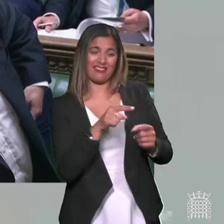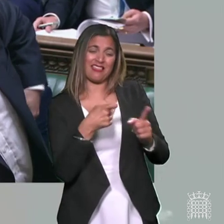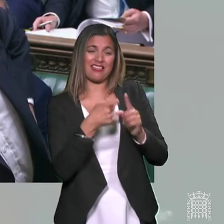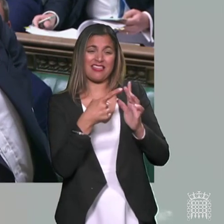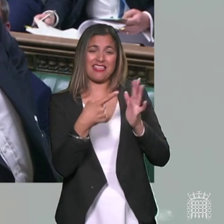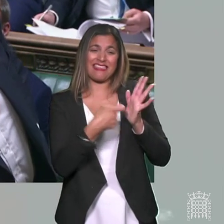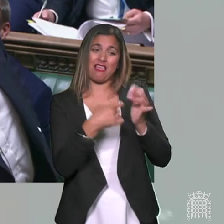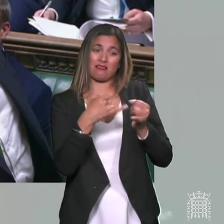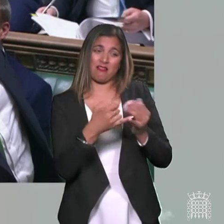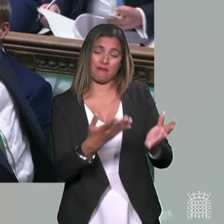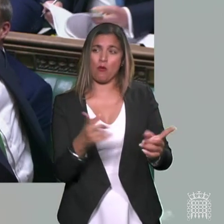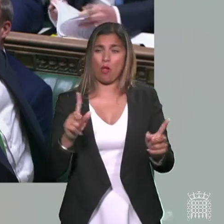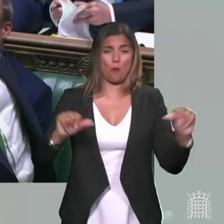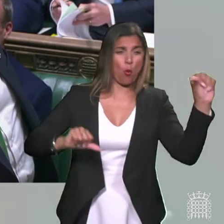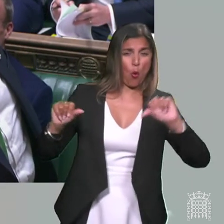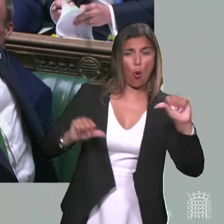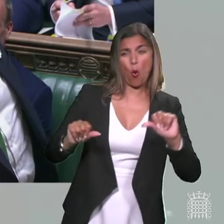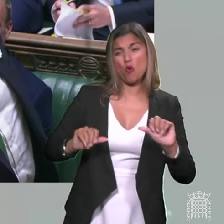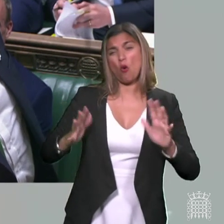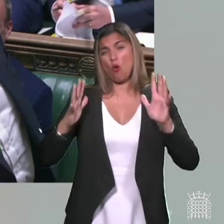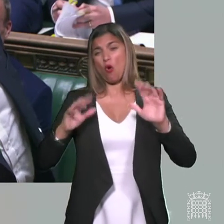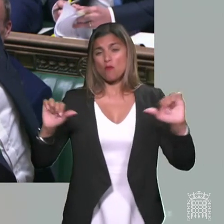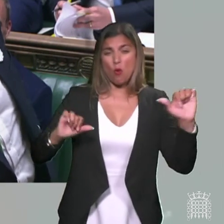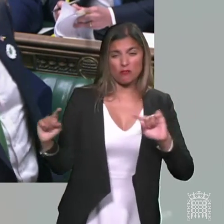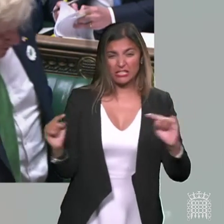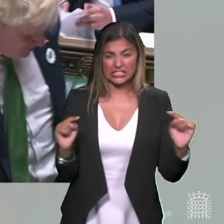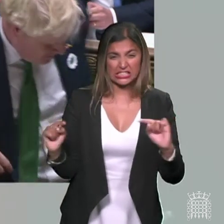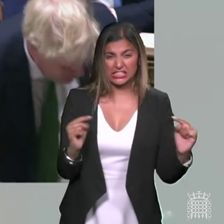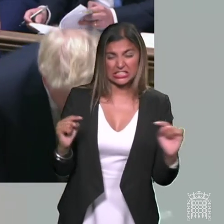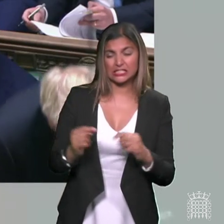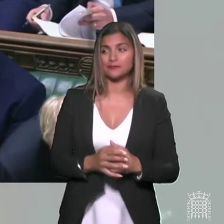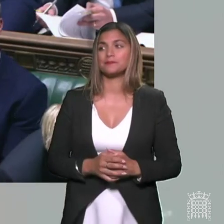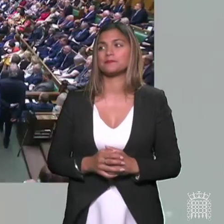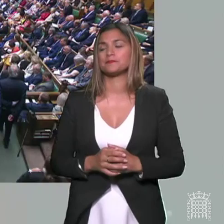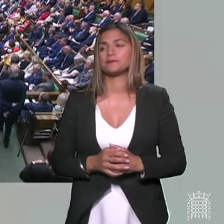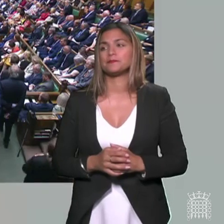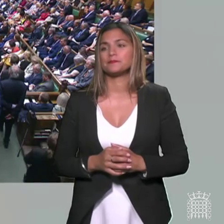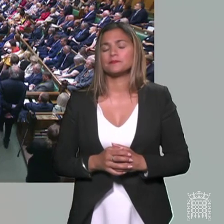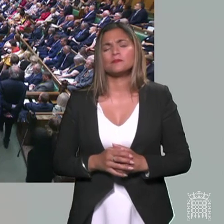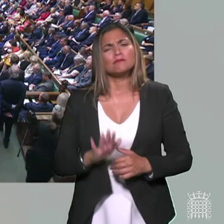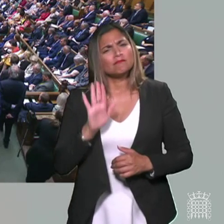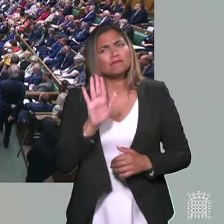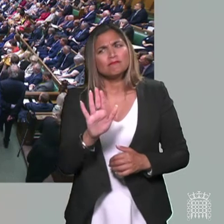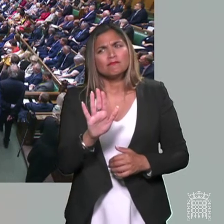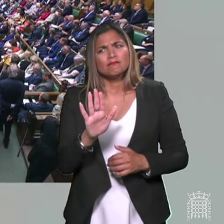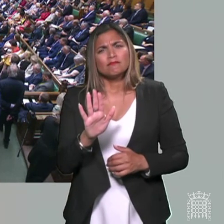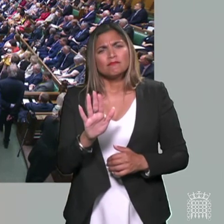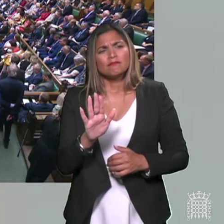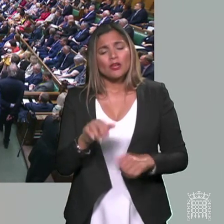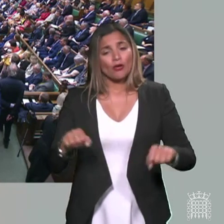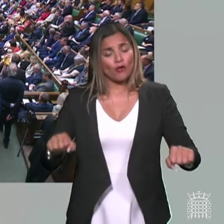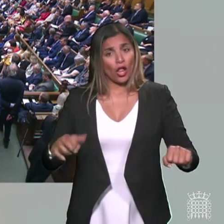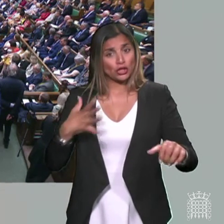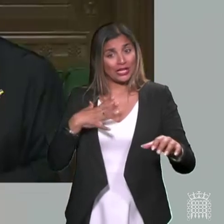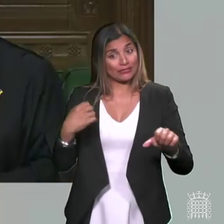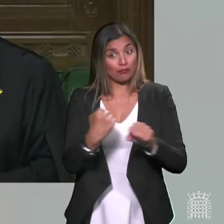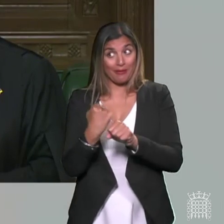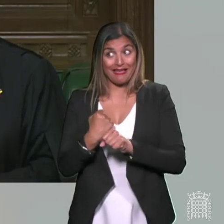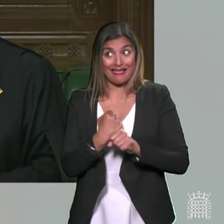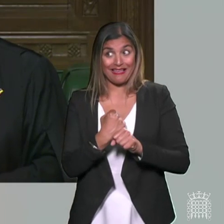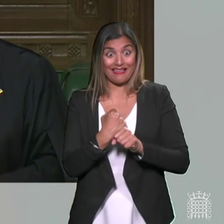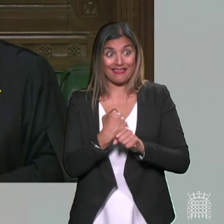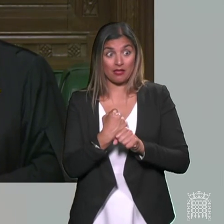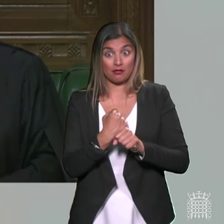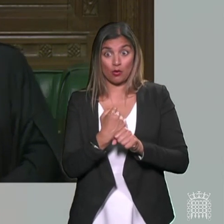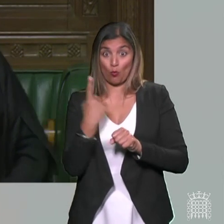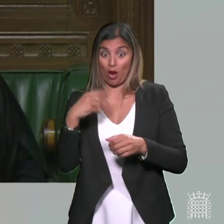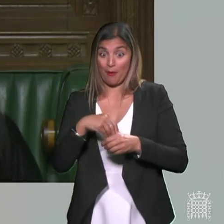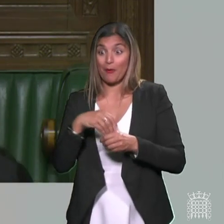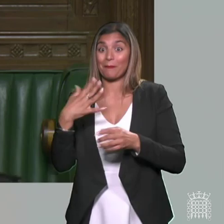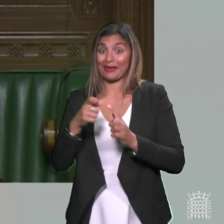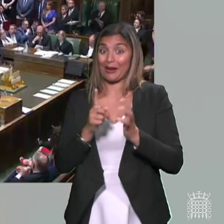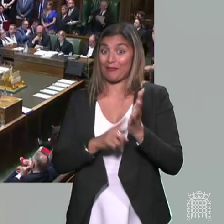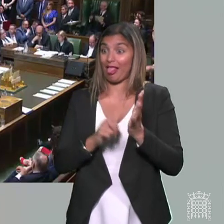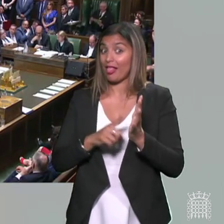One Member has already had a bill, and I am sure he does not want another.